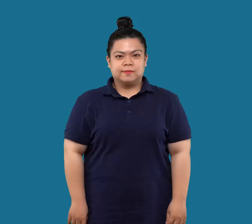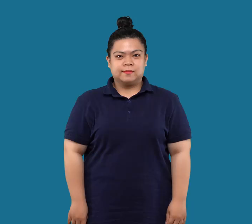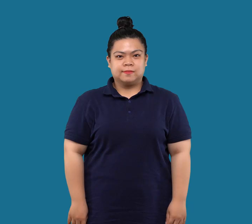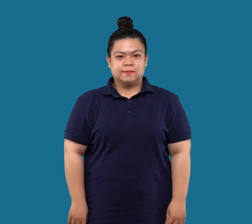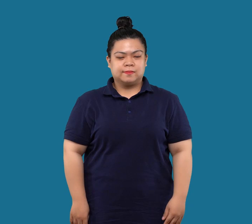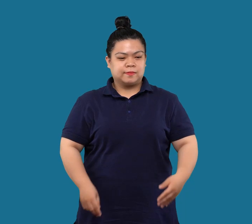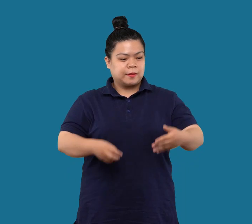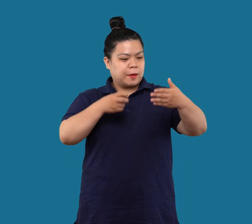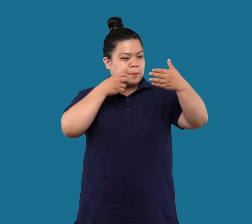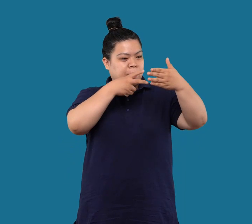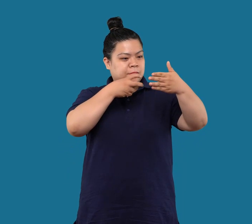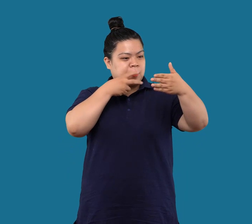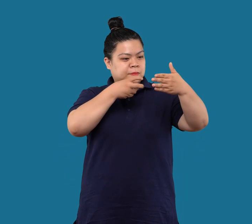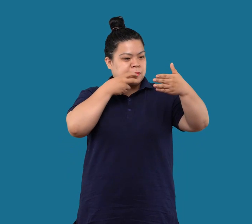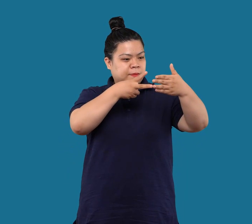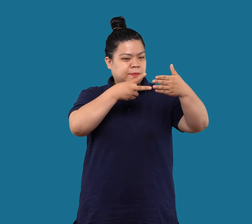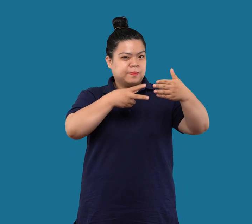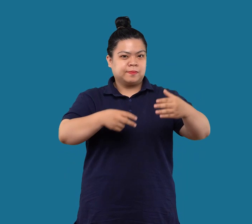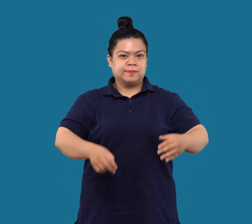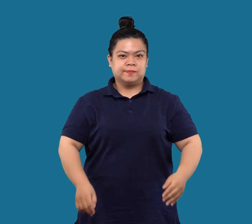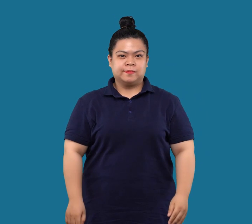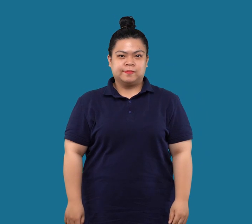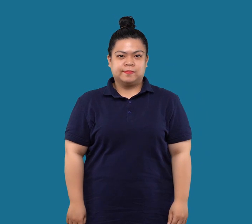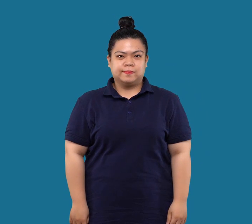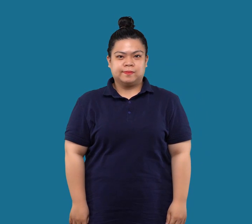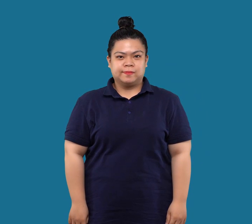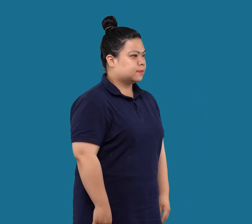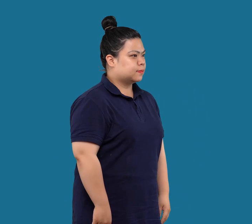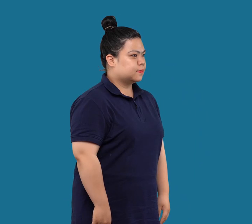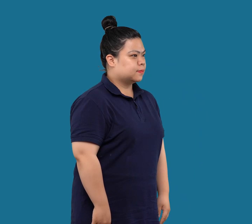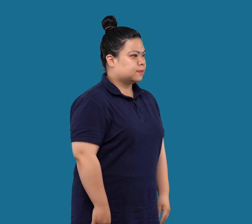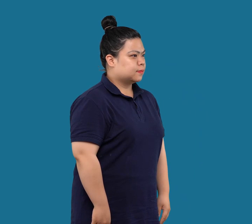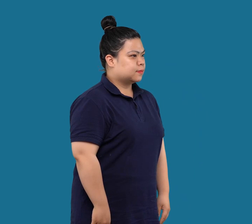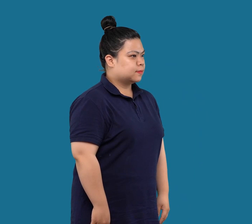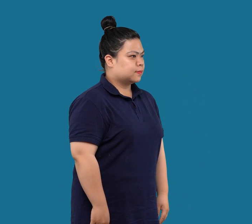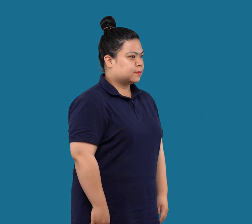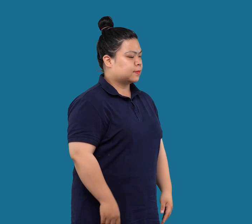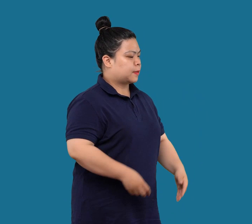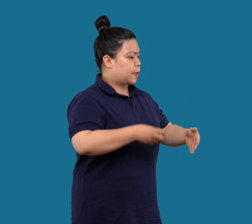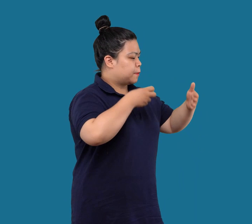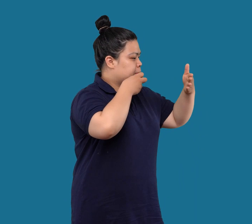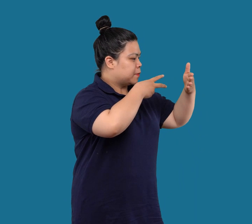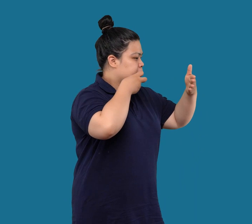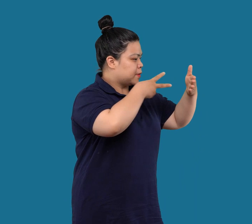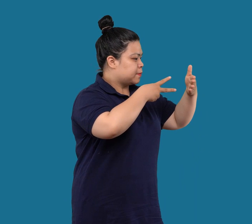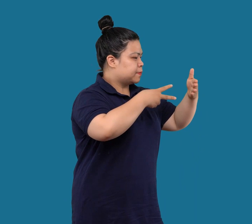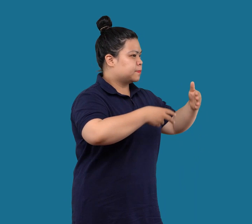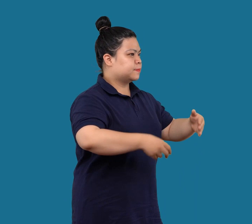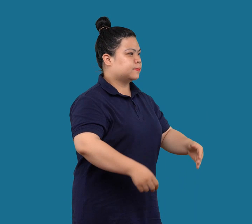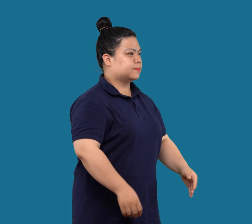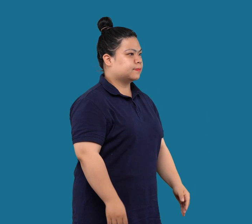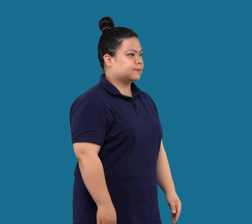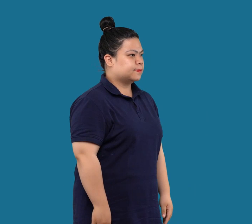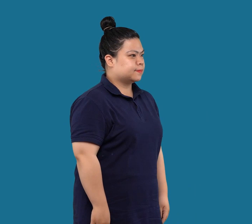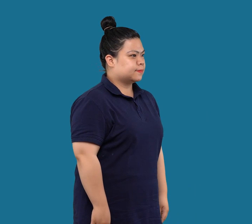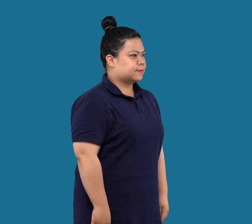lồng tiếng